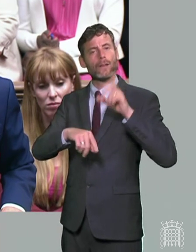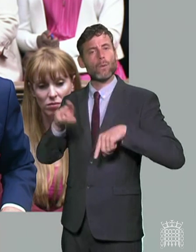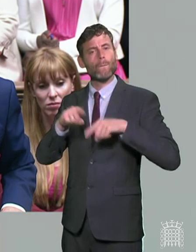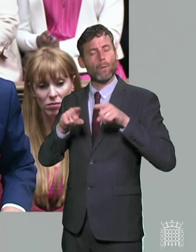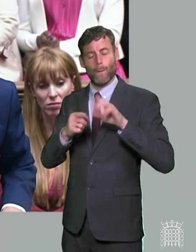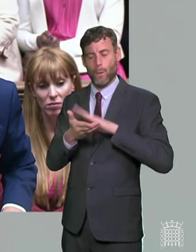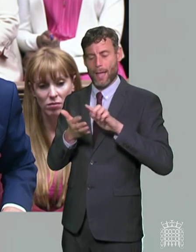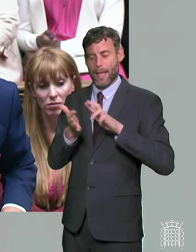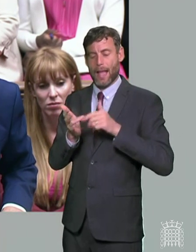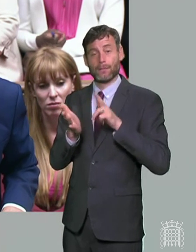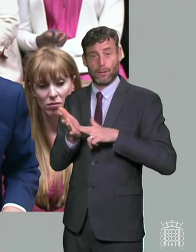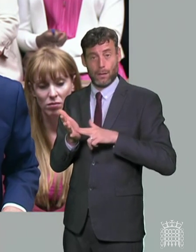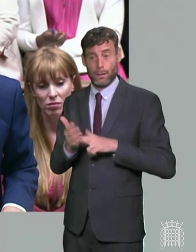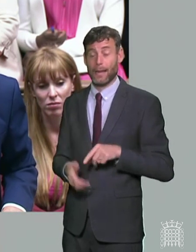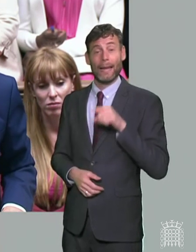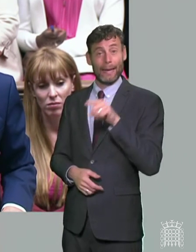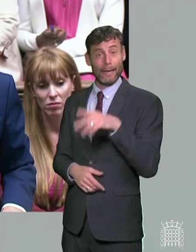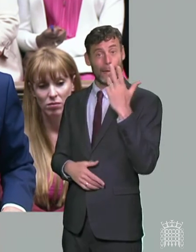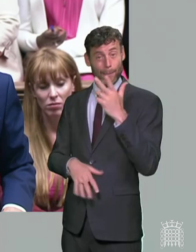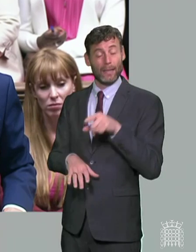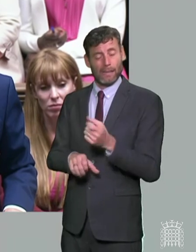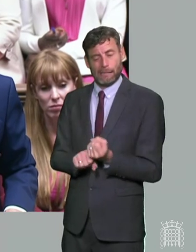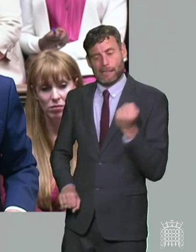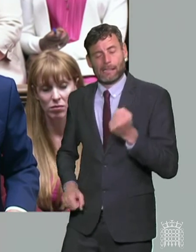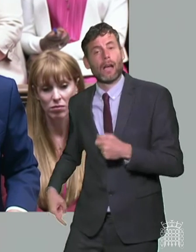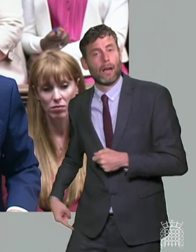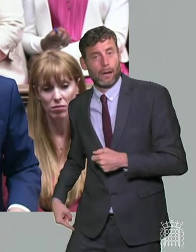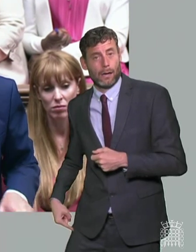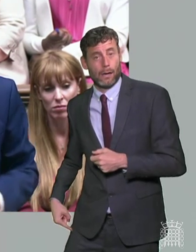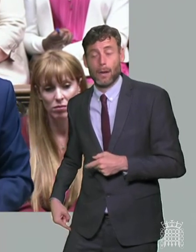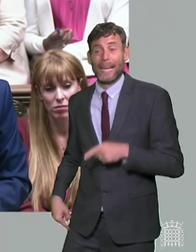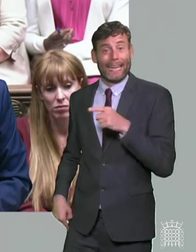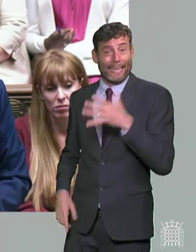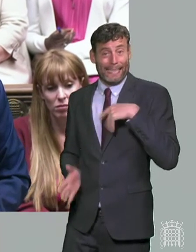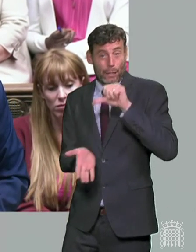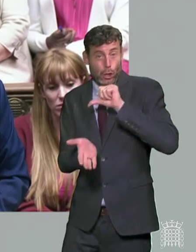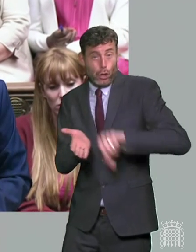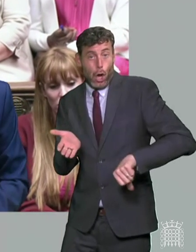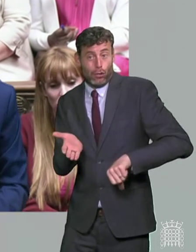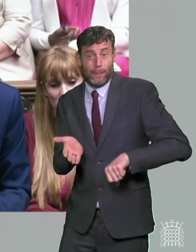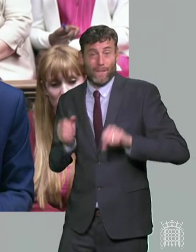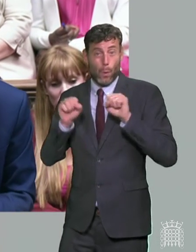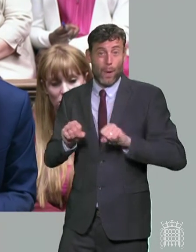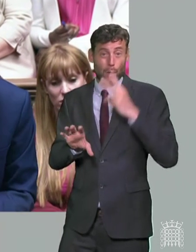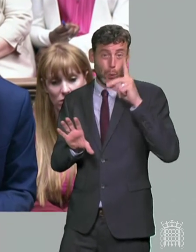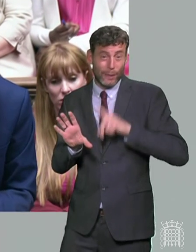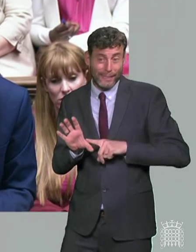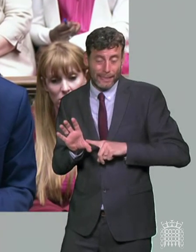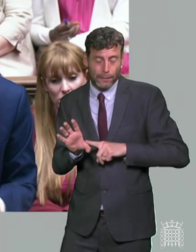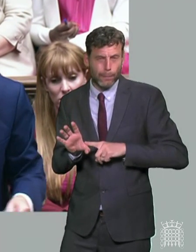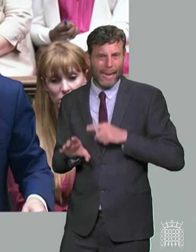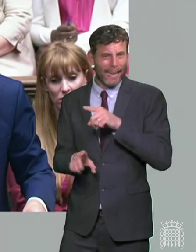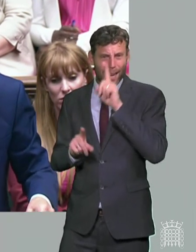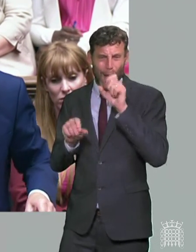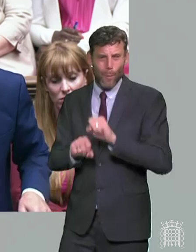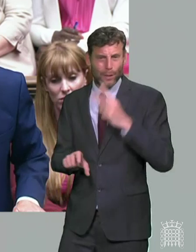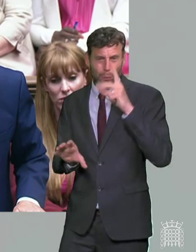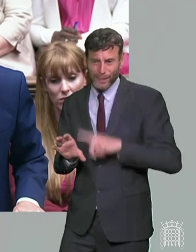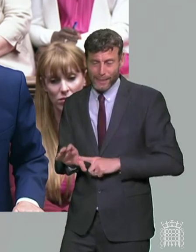He tore his anterior cruciate ligament earlier this year and, because of the two-year wait for surgery, he had to crowdfund for a private operation.